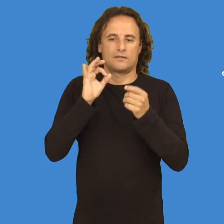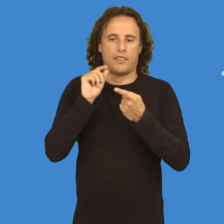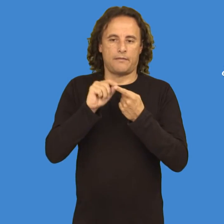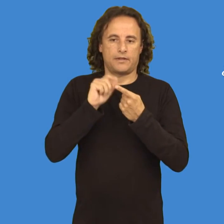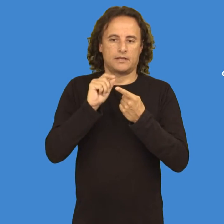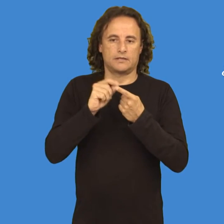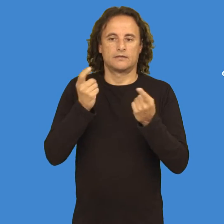diabetes